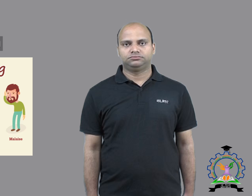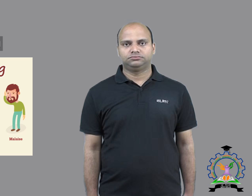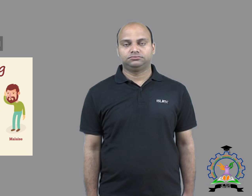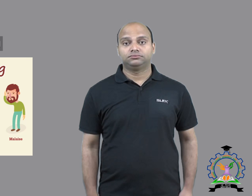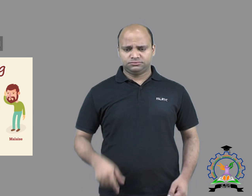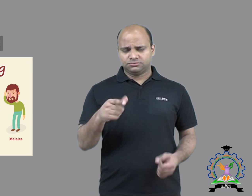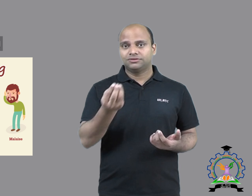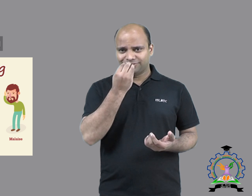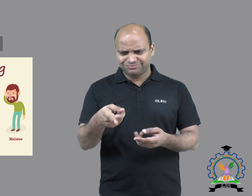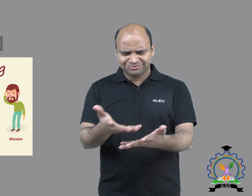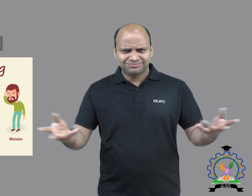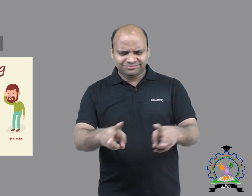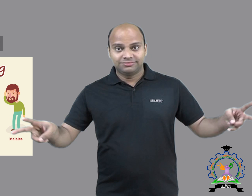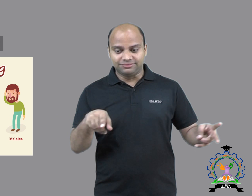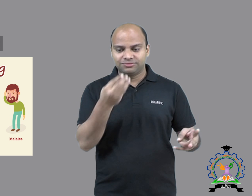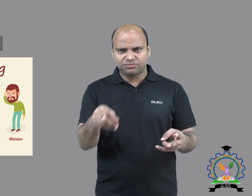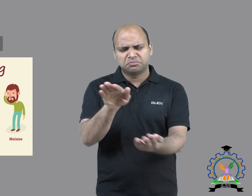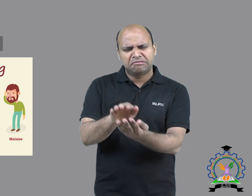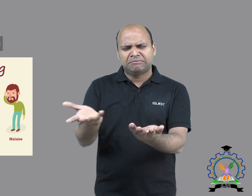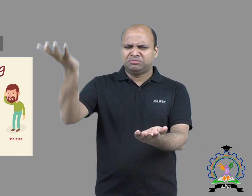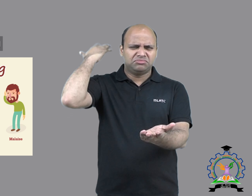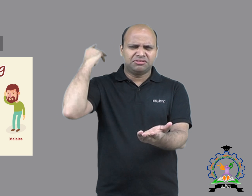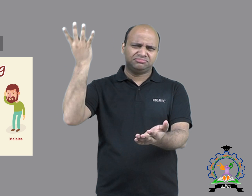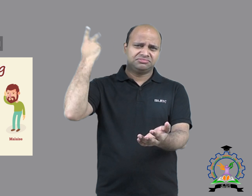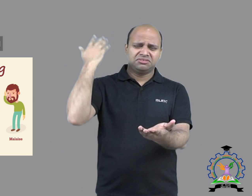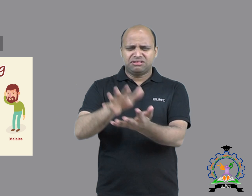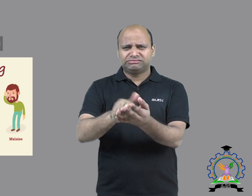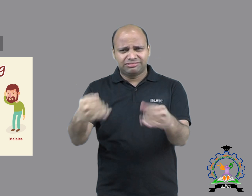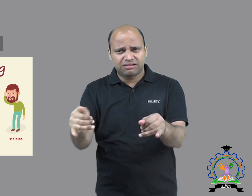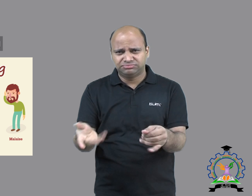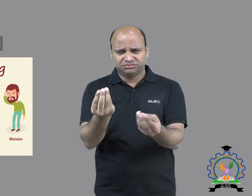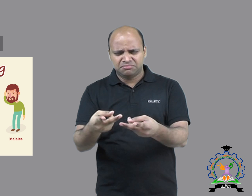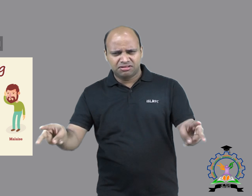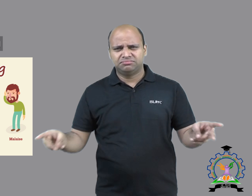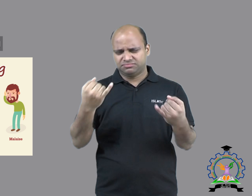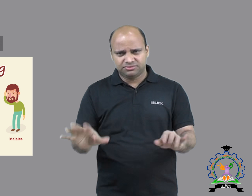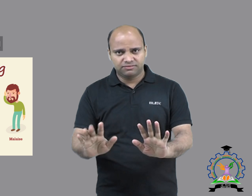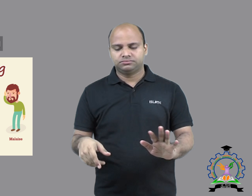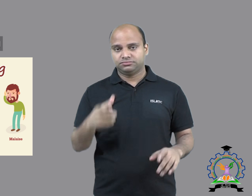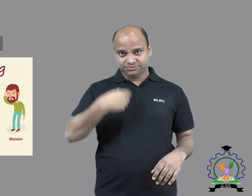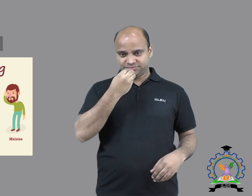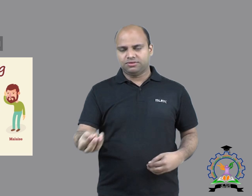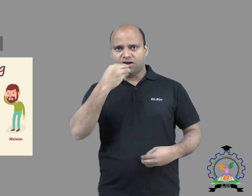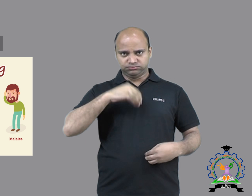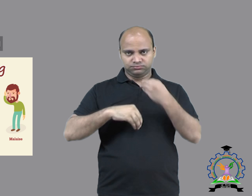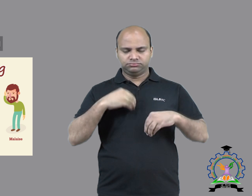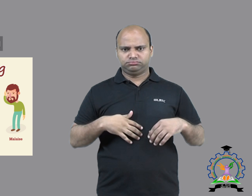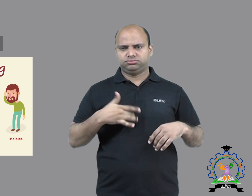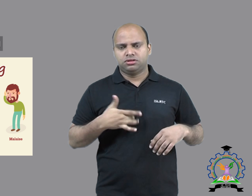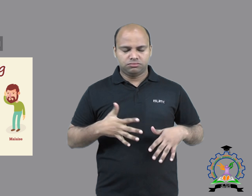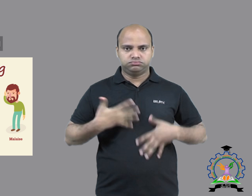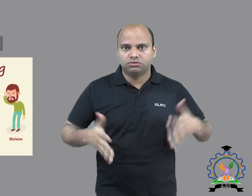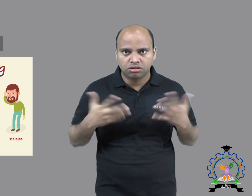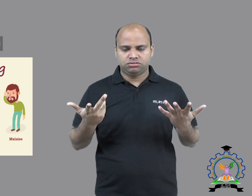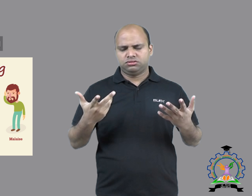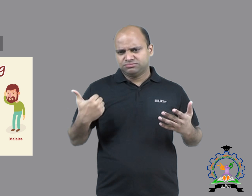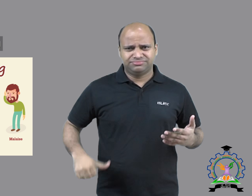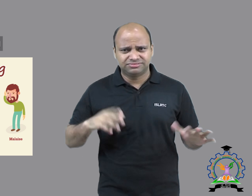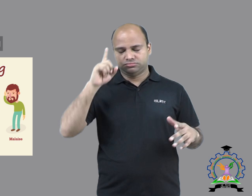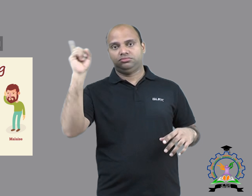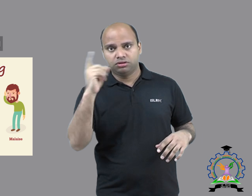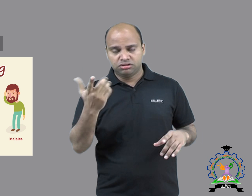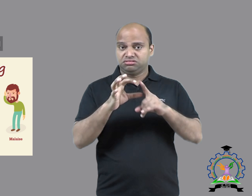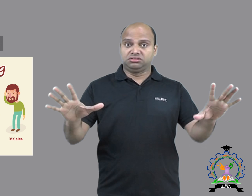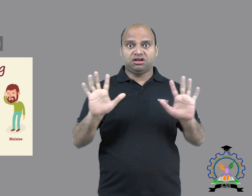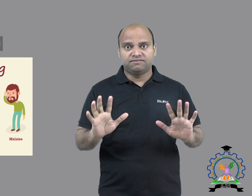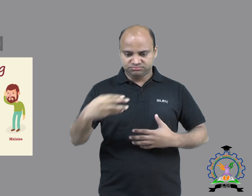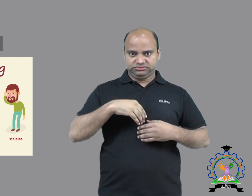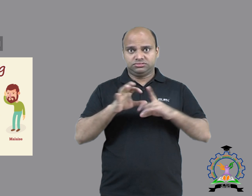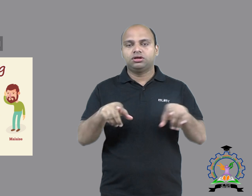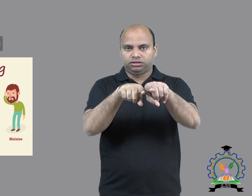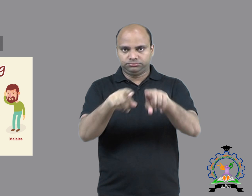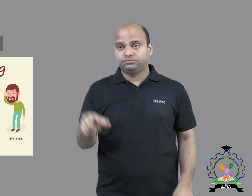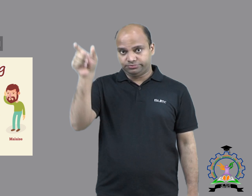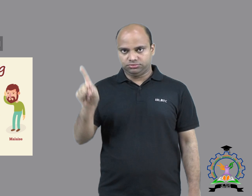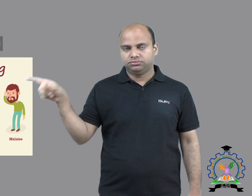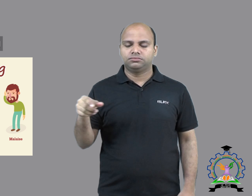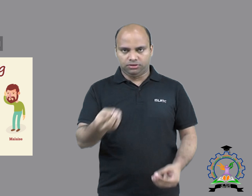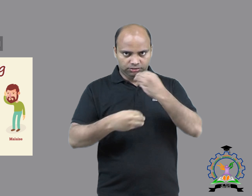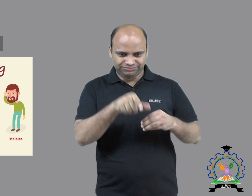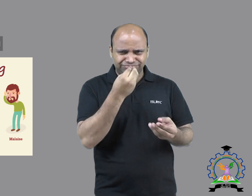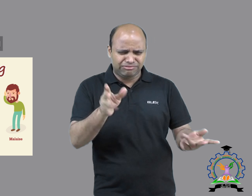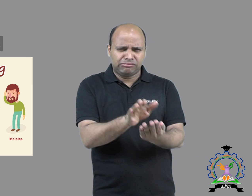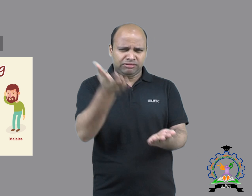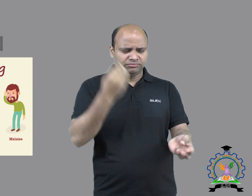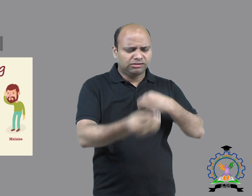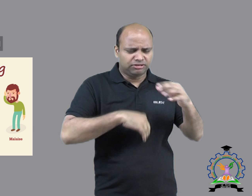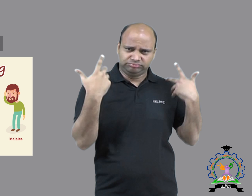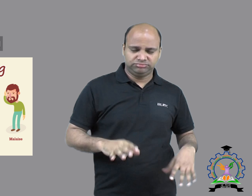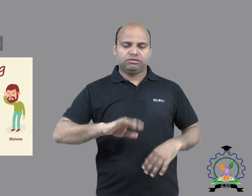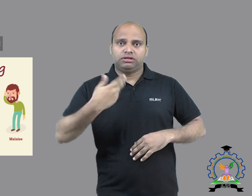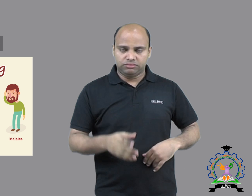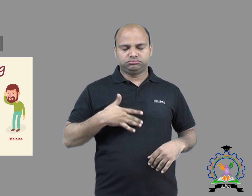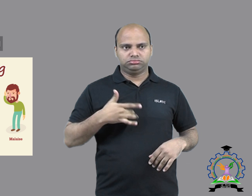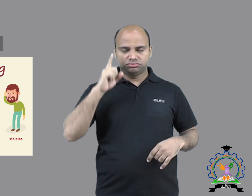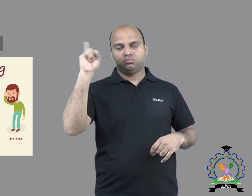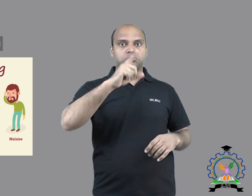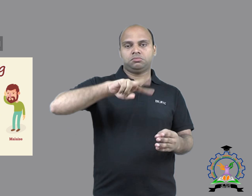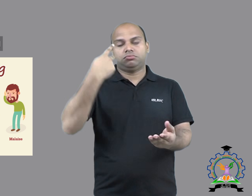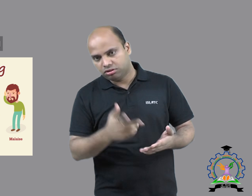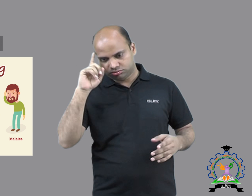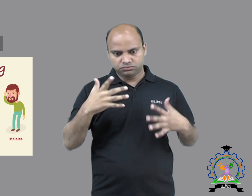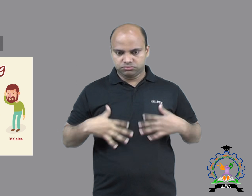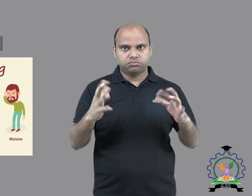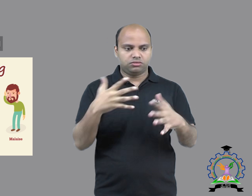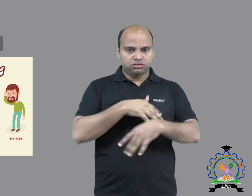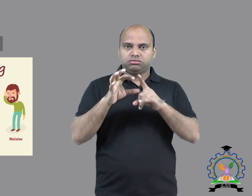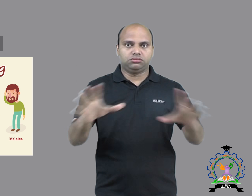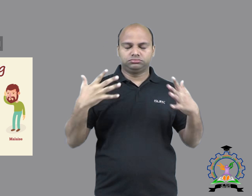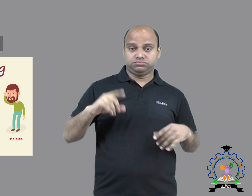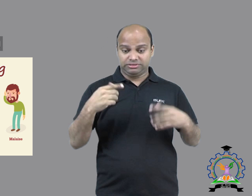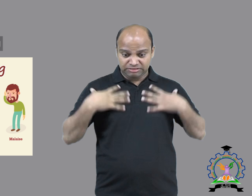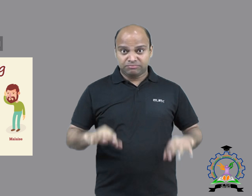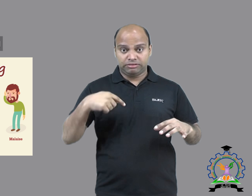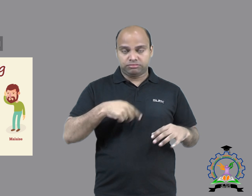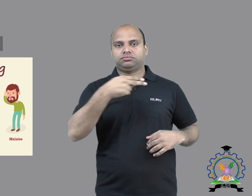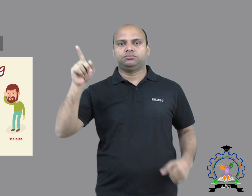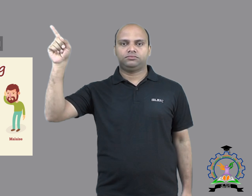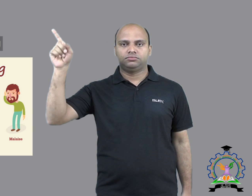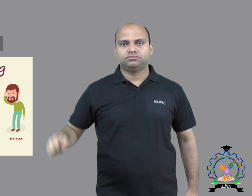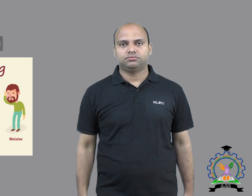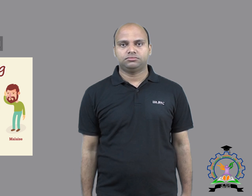Food Poisoning